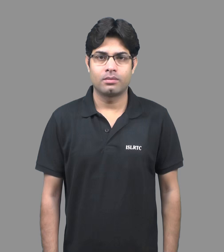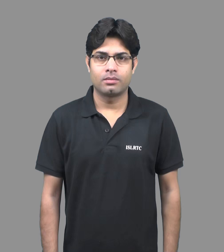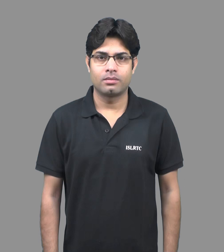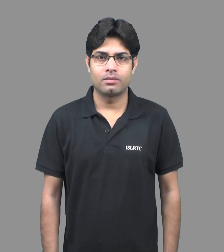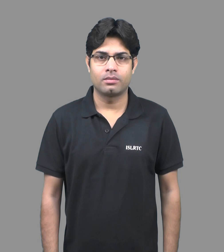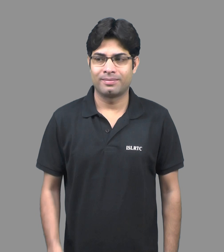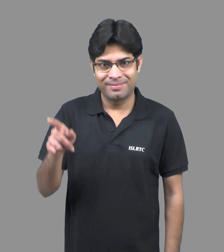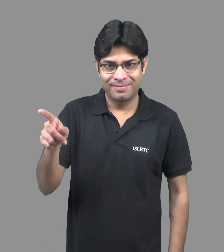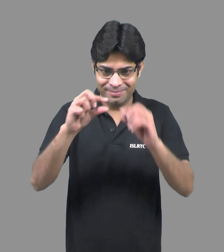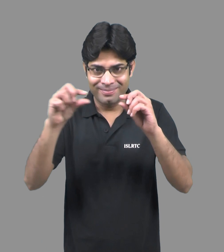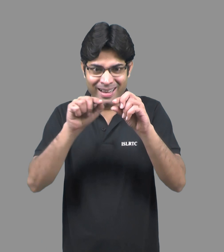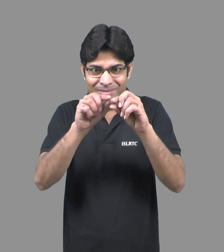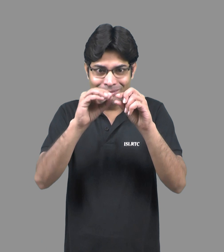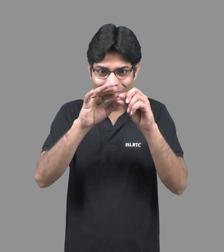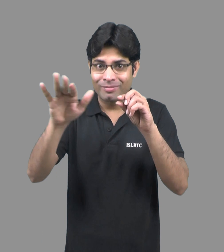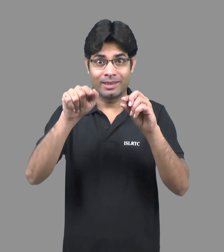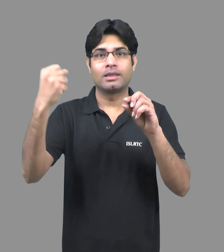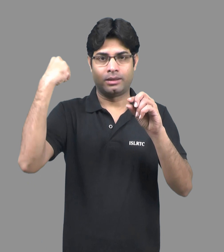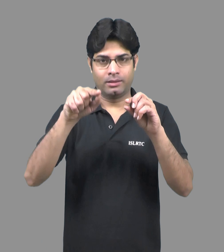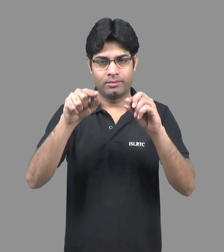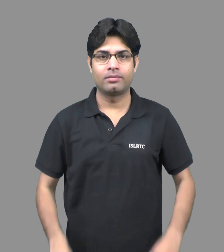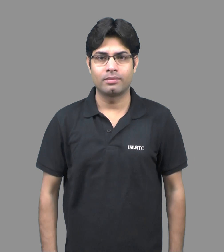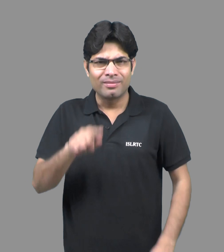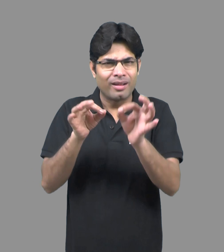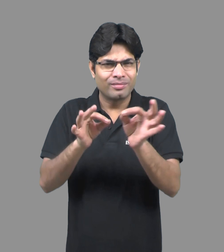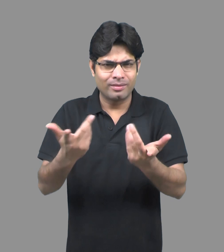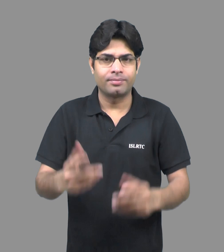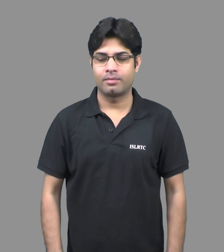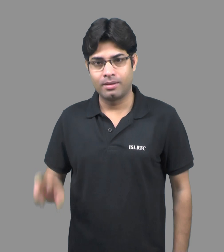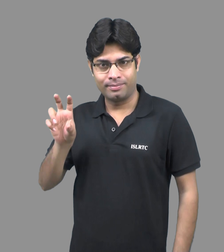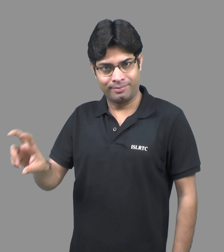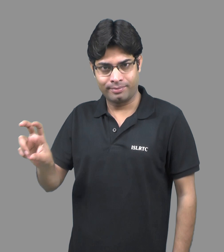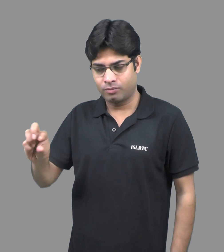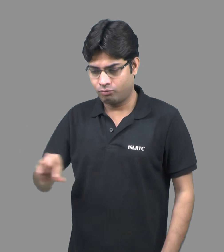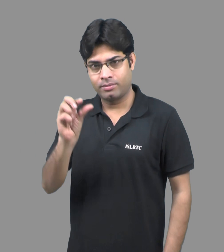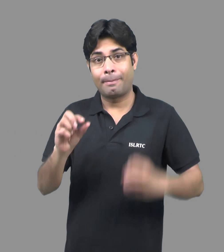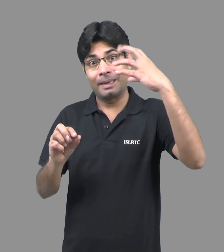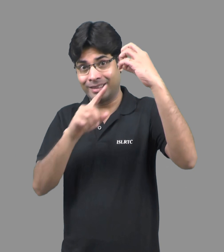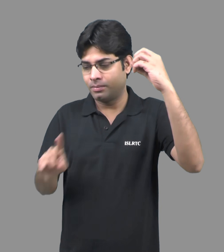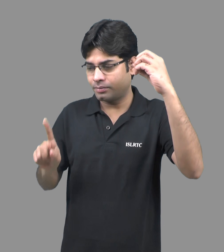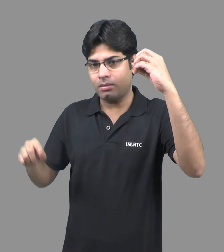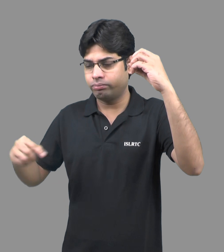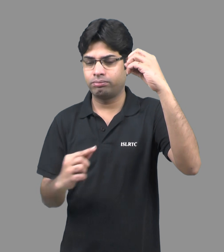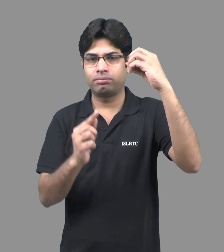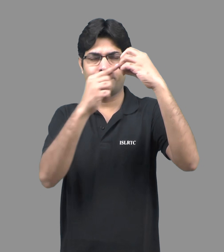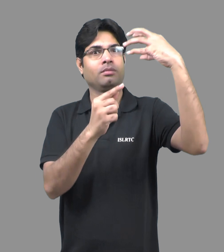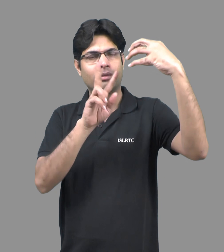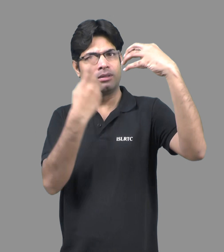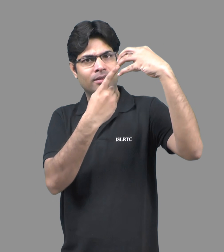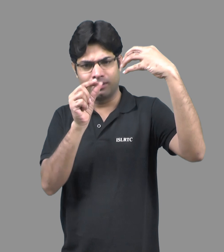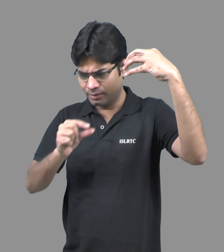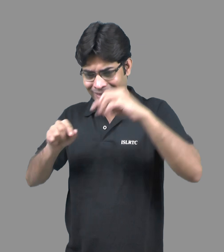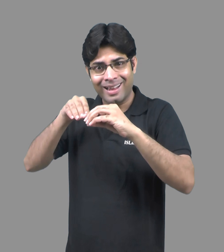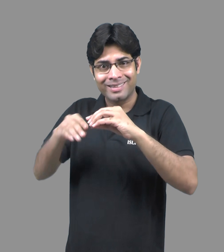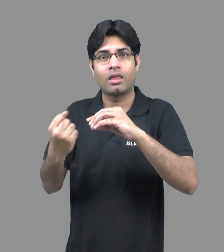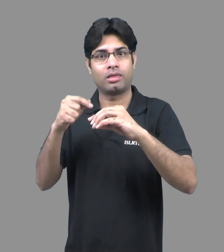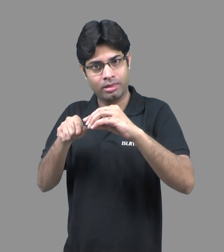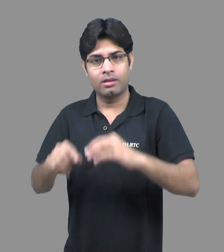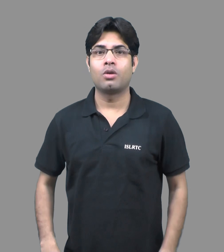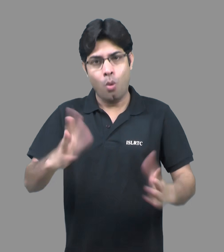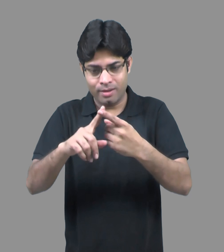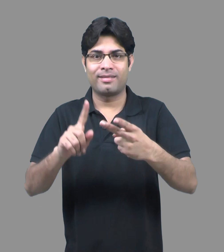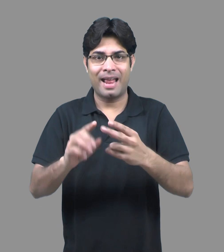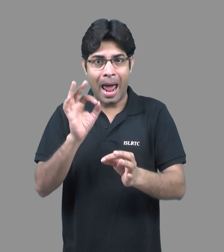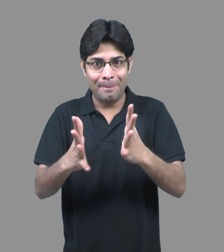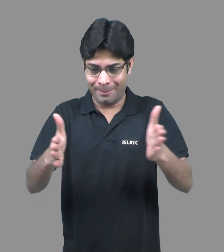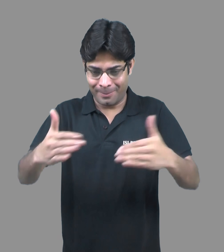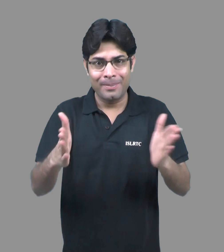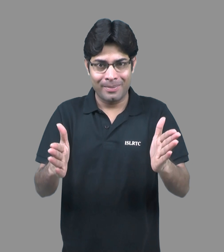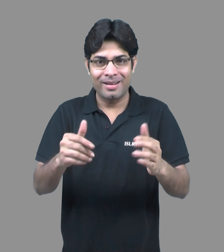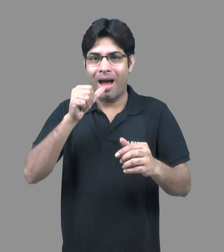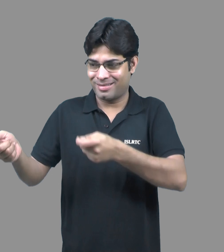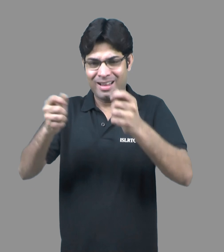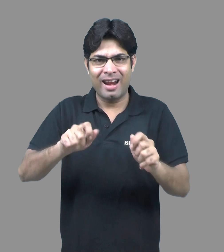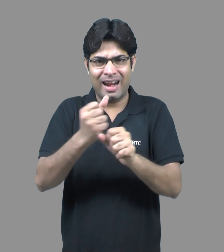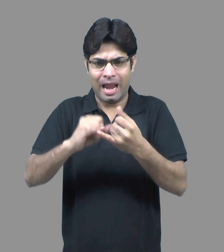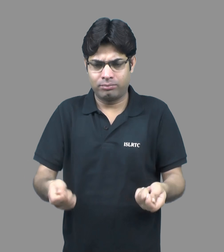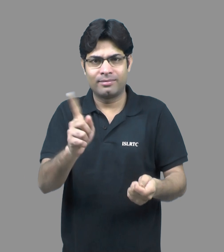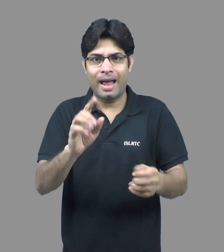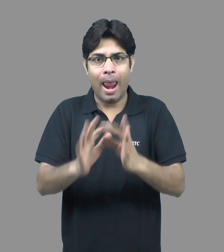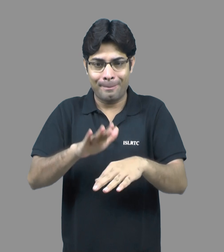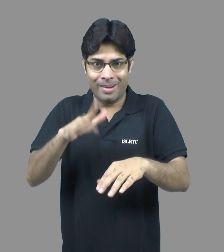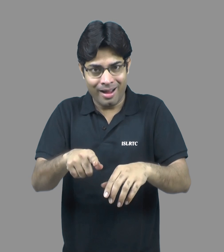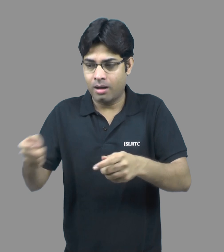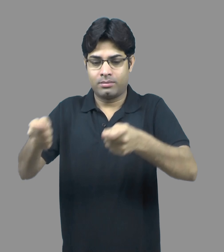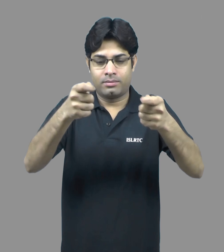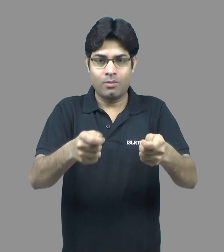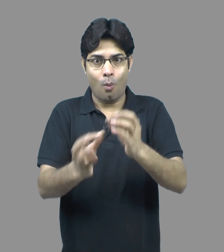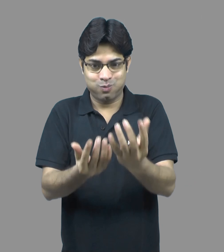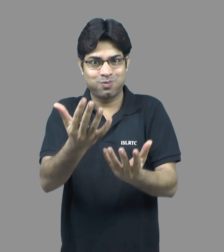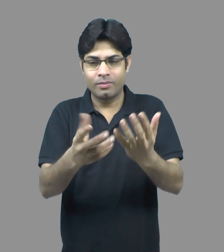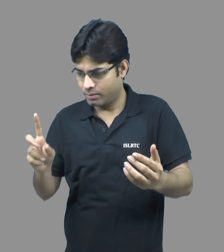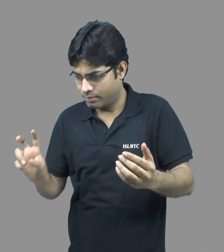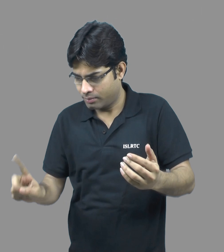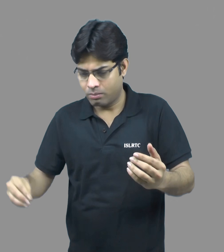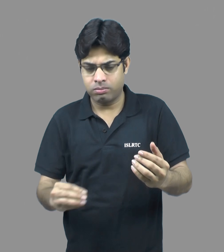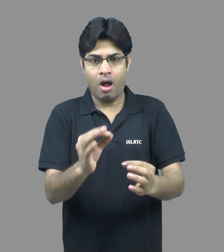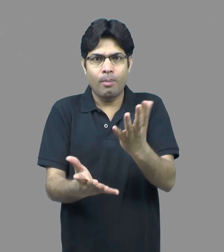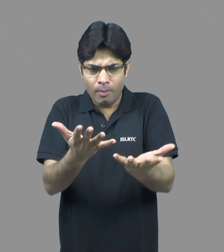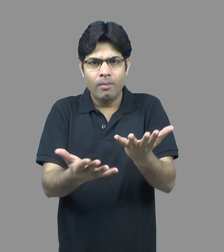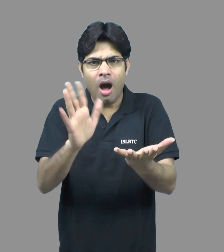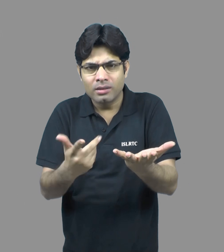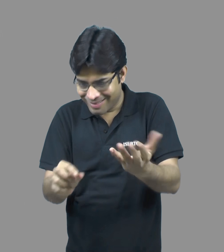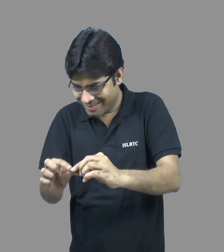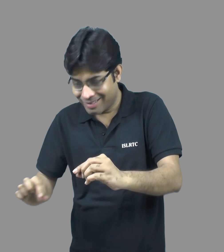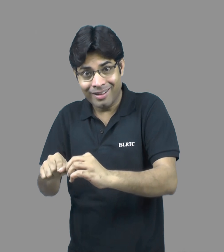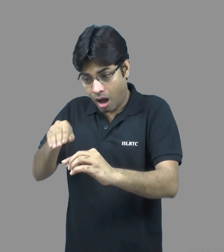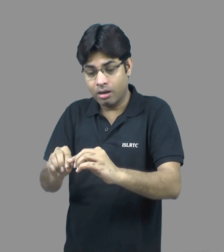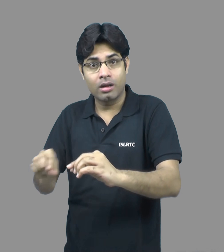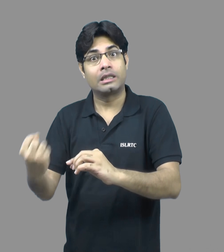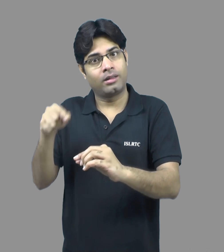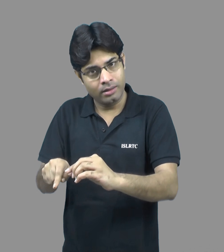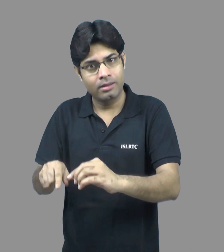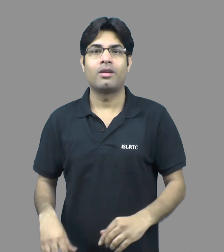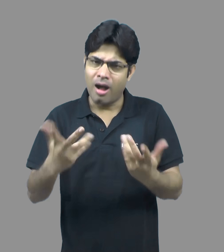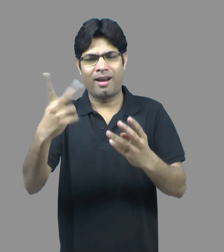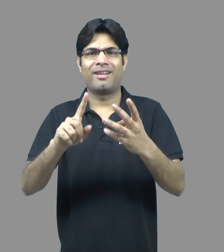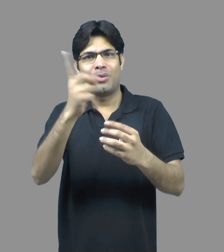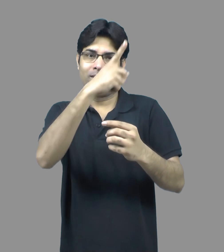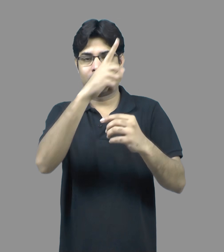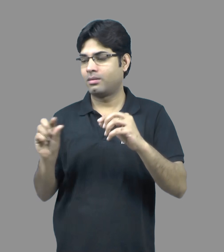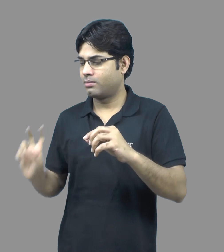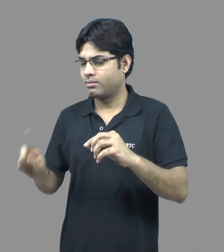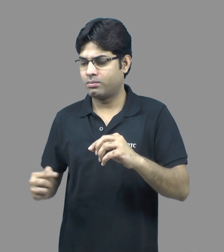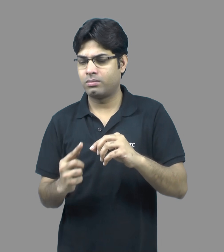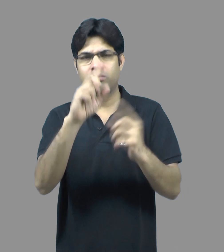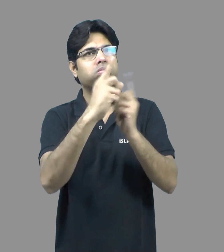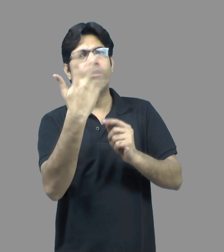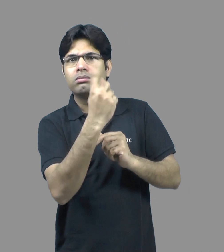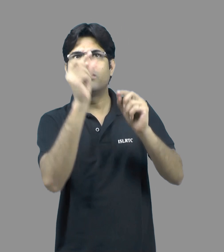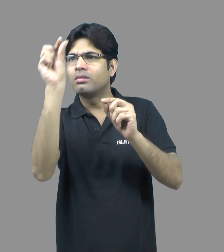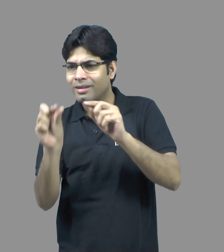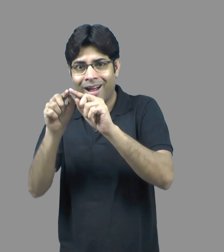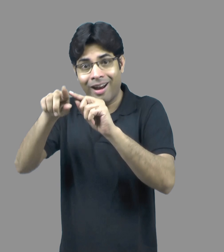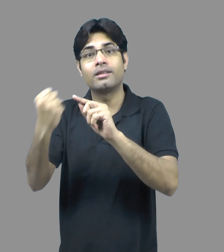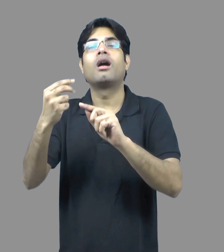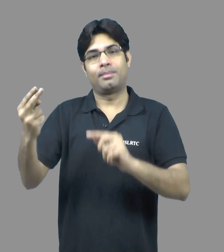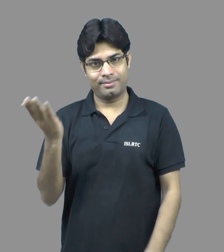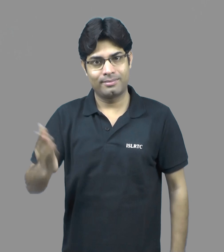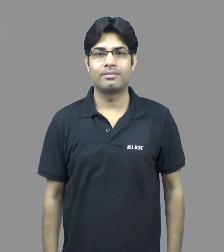Electrical Energy